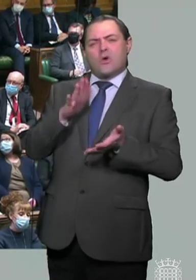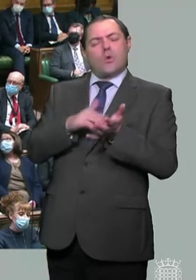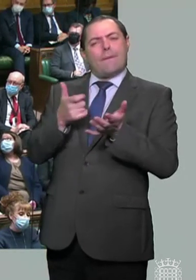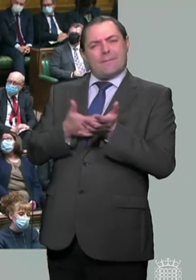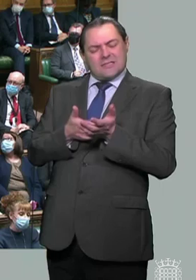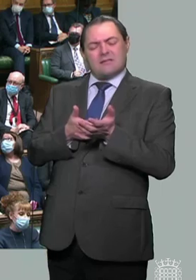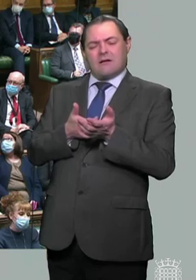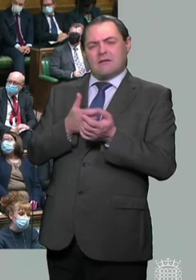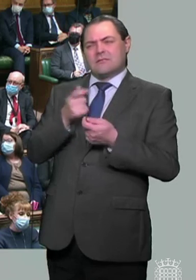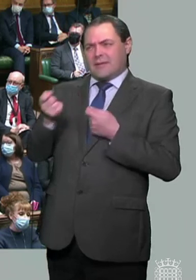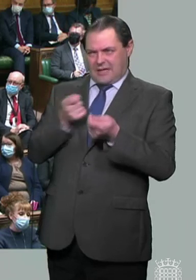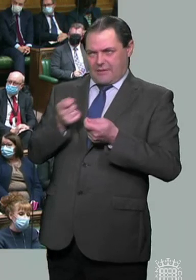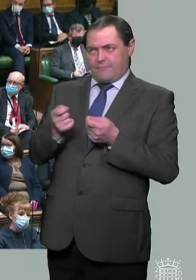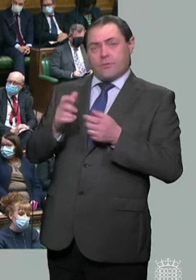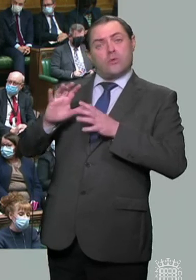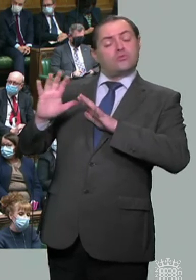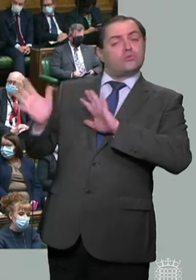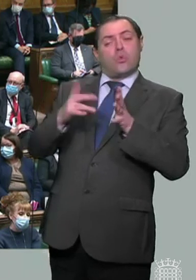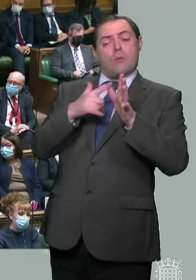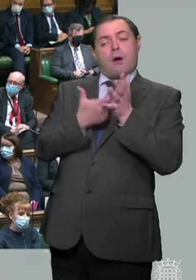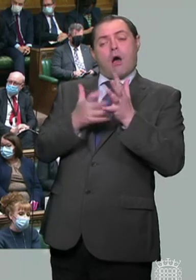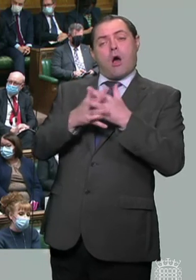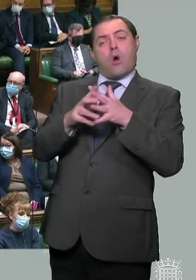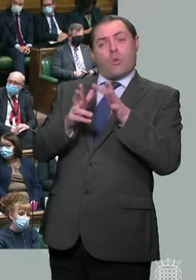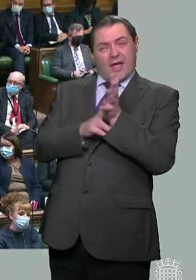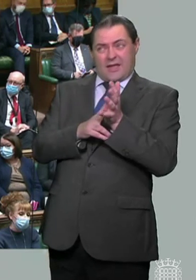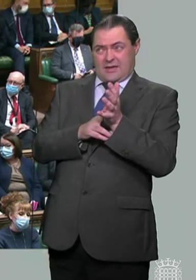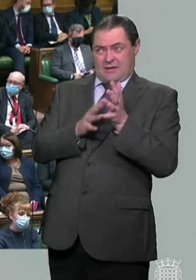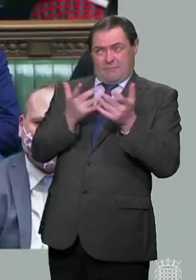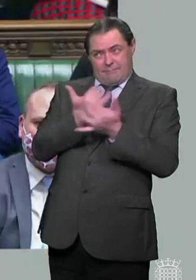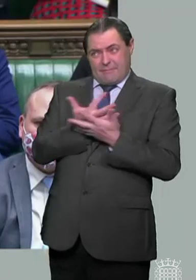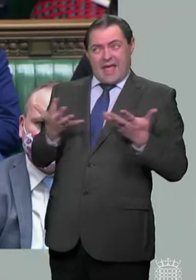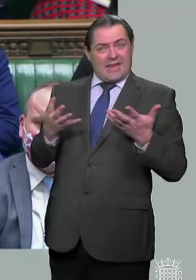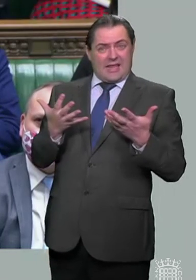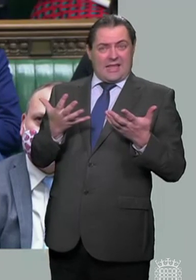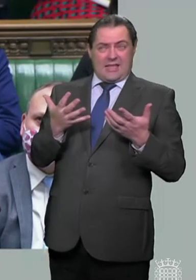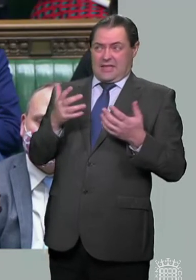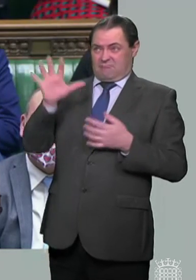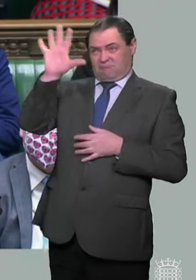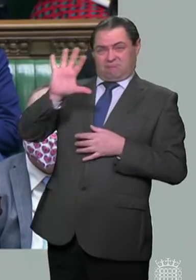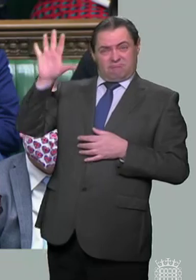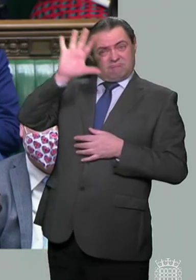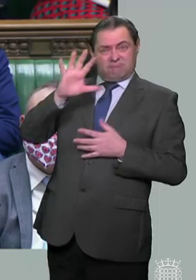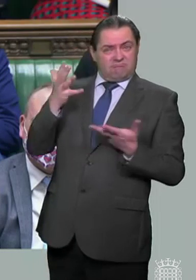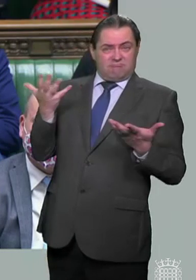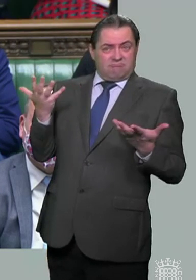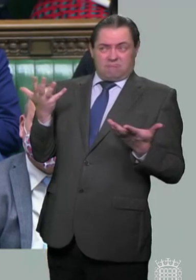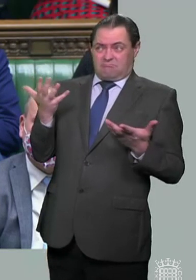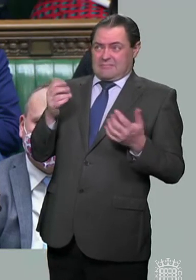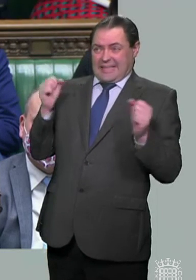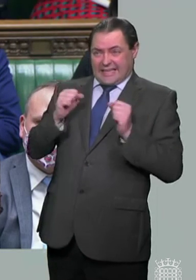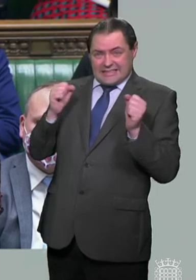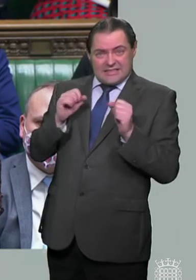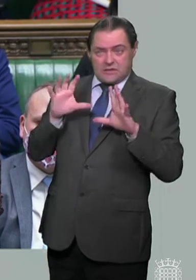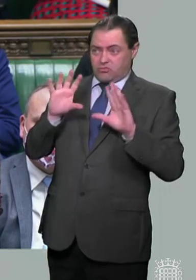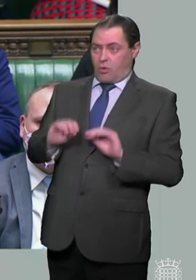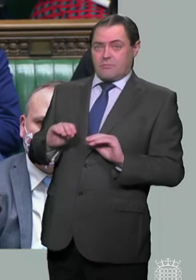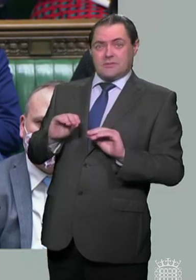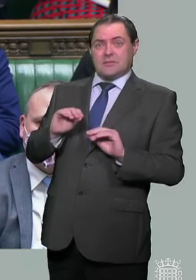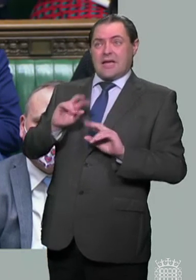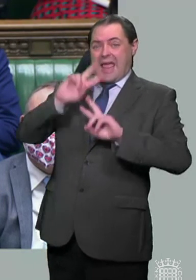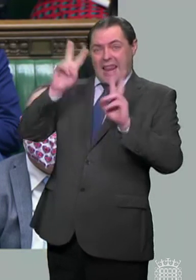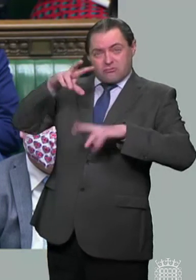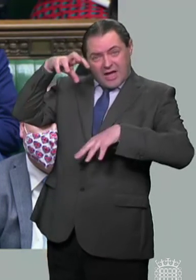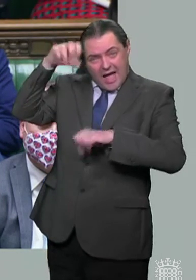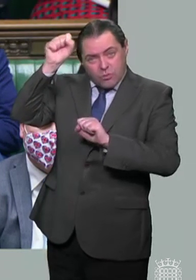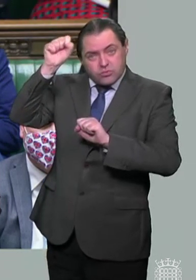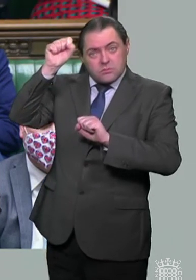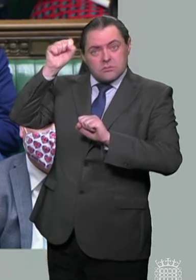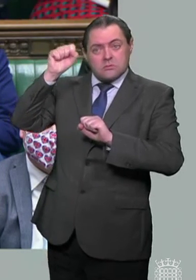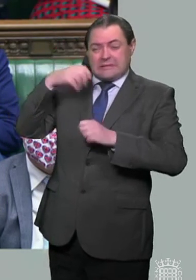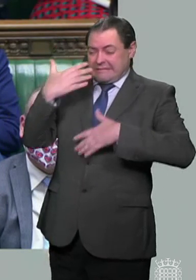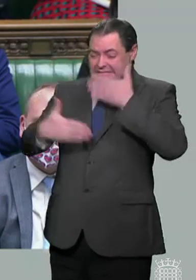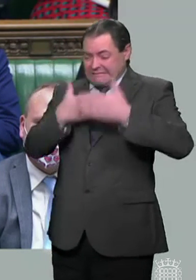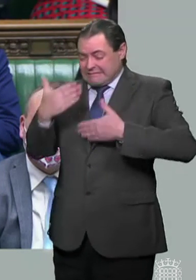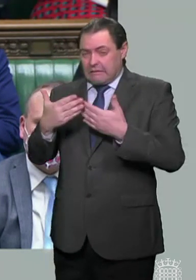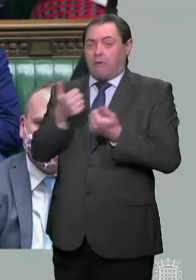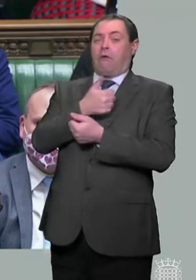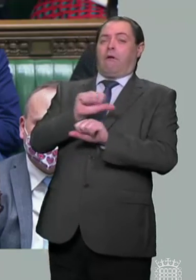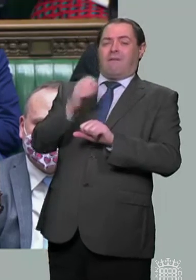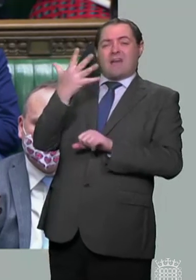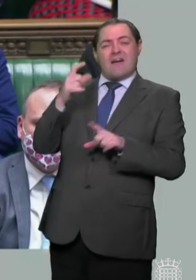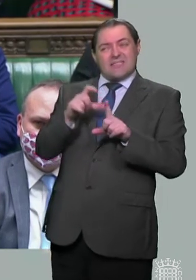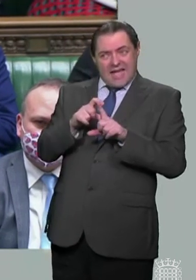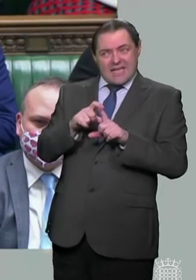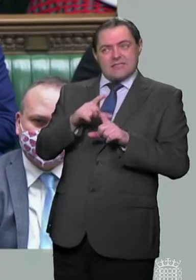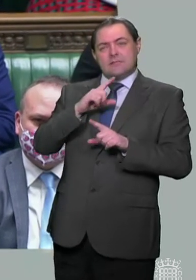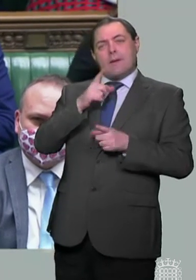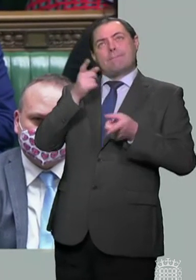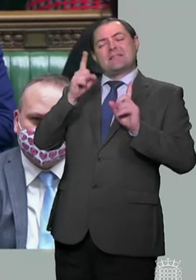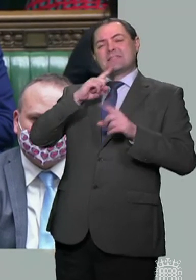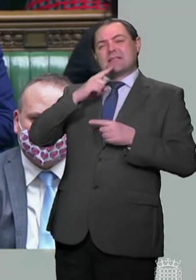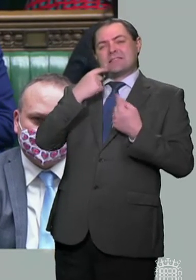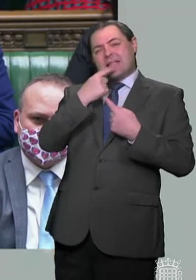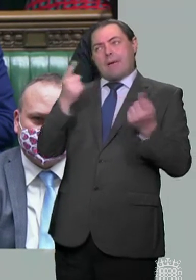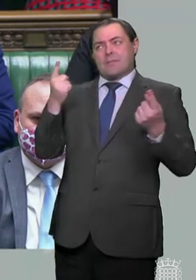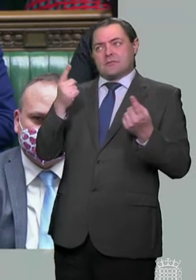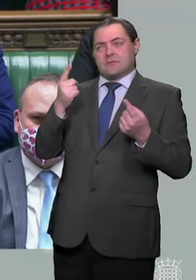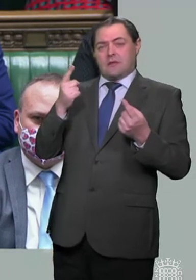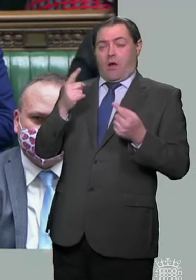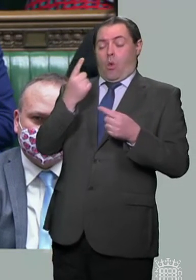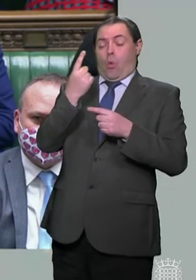Storm Arwen left thousands of people in Bearpark, Ludworth, Sherburn and Waterhouses without heating or electricity, yet it took five days for a ministerial statement to be made and a week to send in the Army.